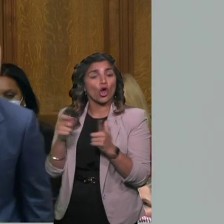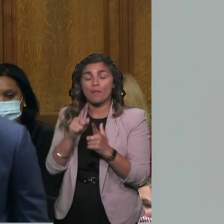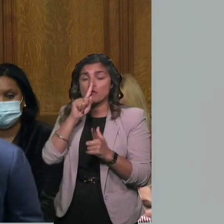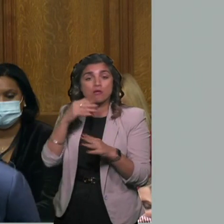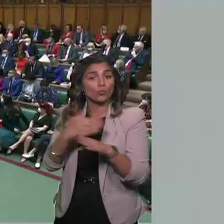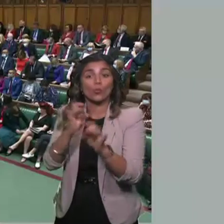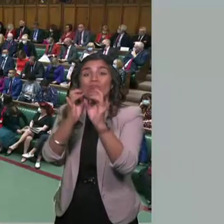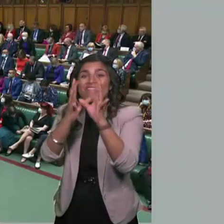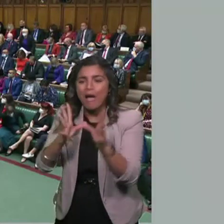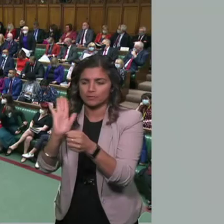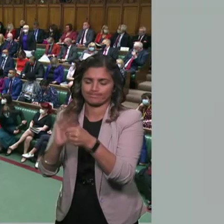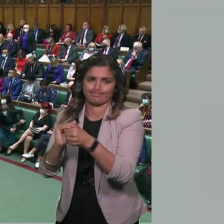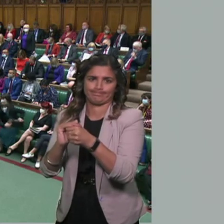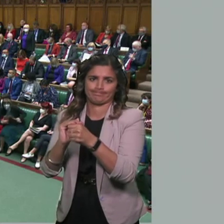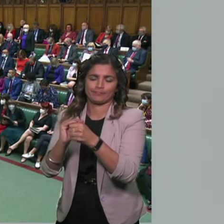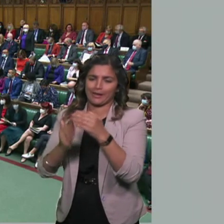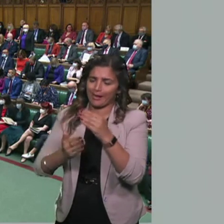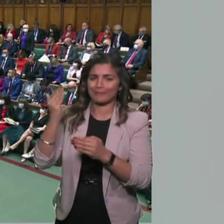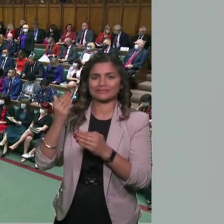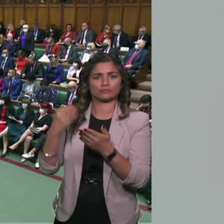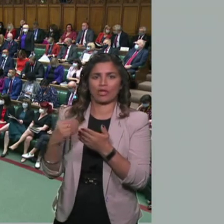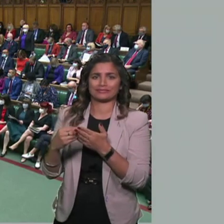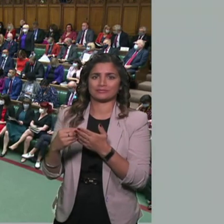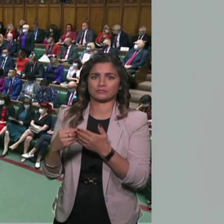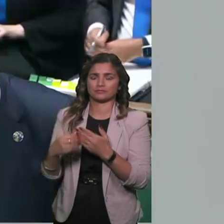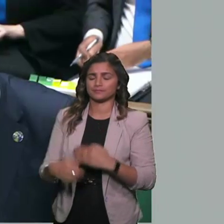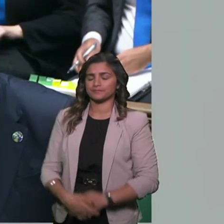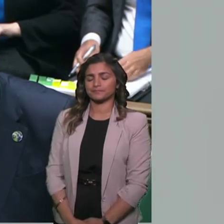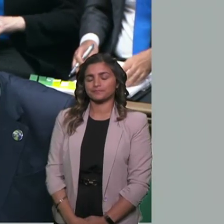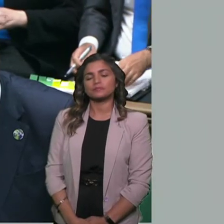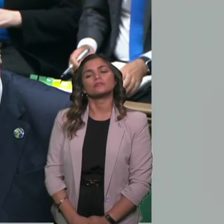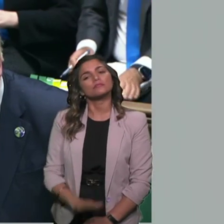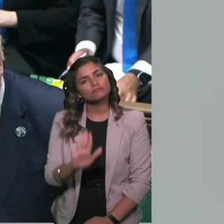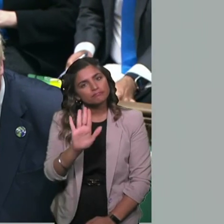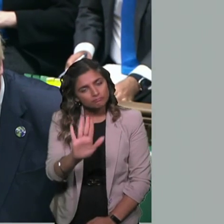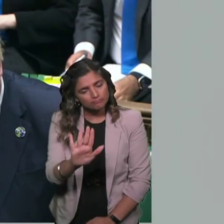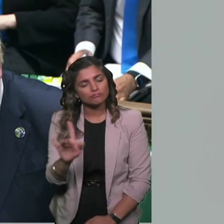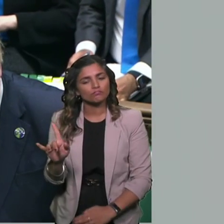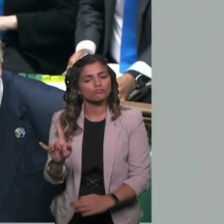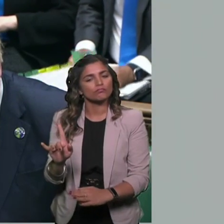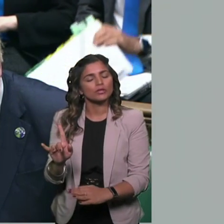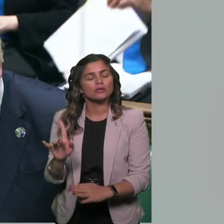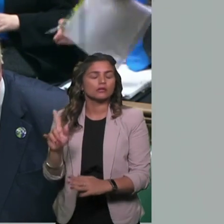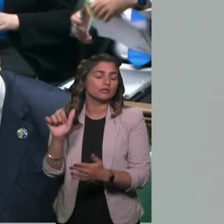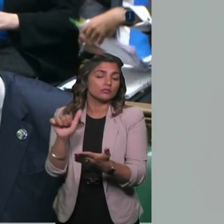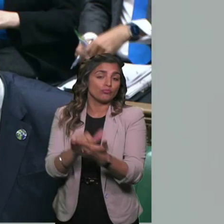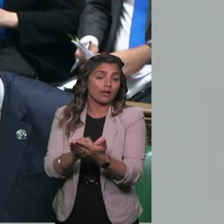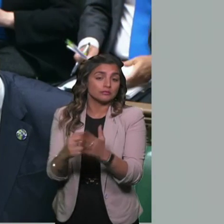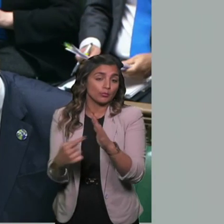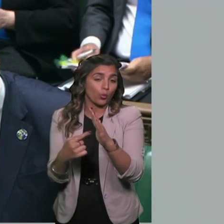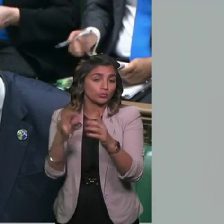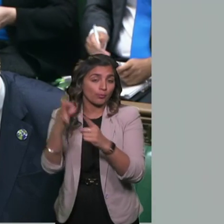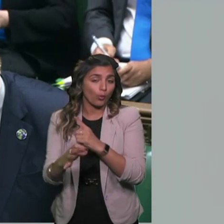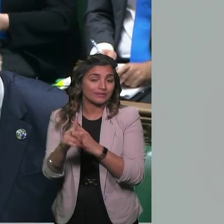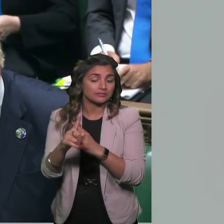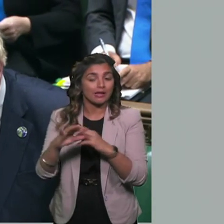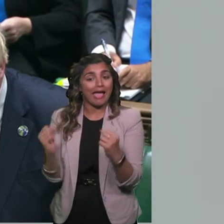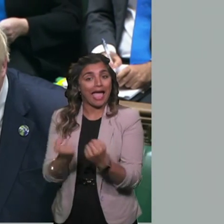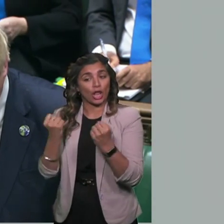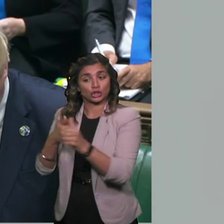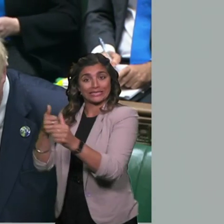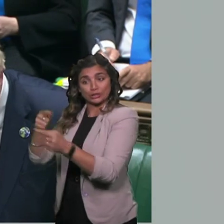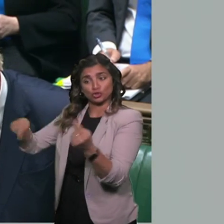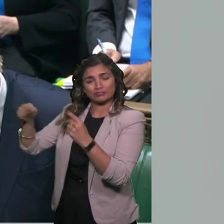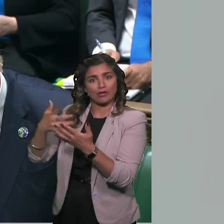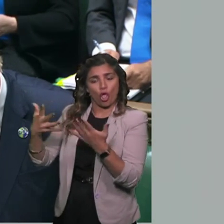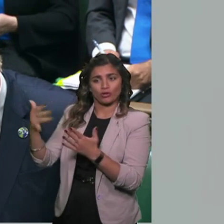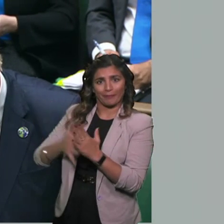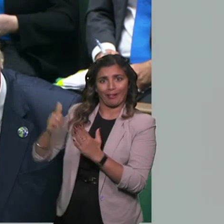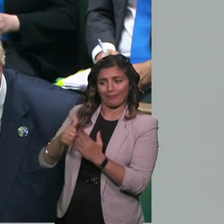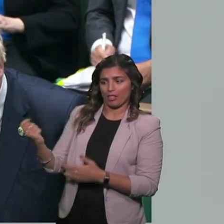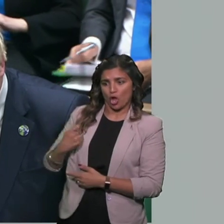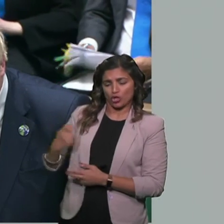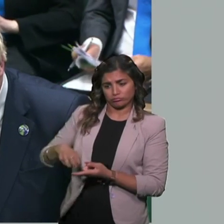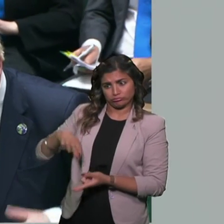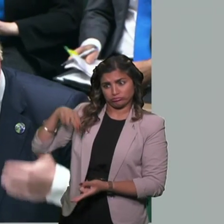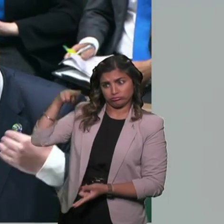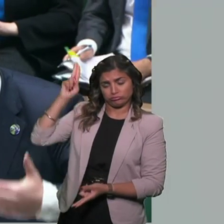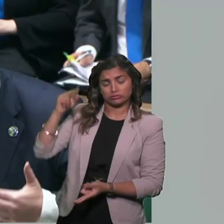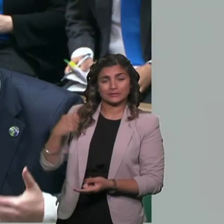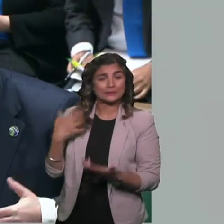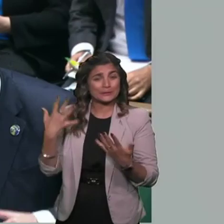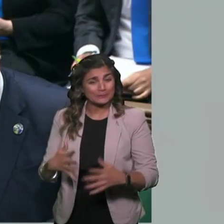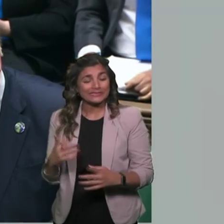The honourable Gentleman makes a very important point about the high energy costs for energy-intensive industries, and that is why we have abated them with about £2 billion since 2013 .